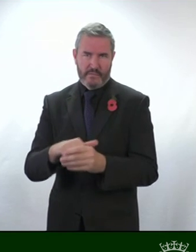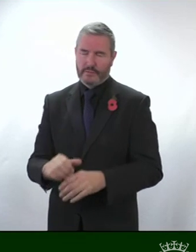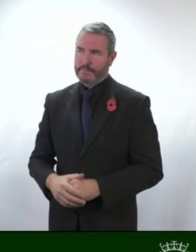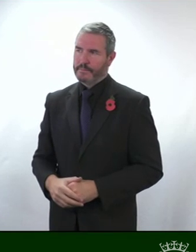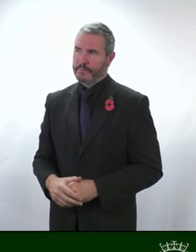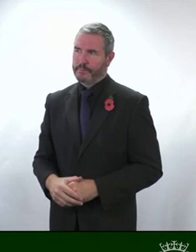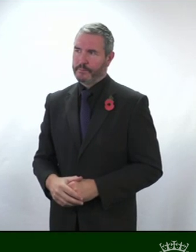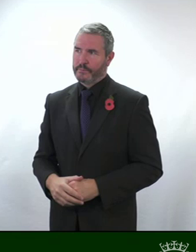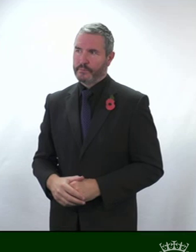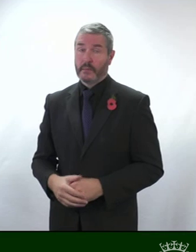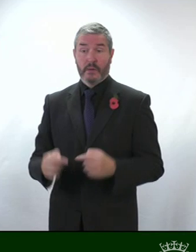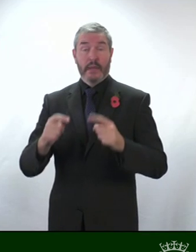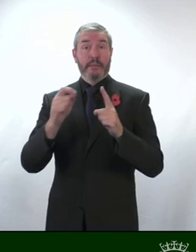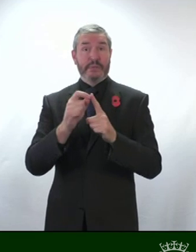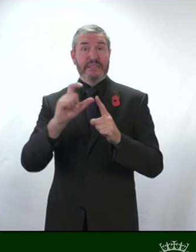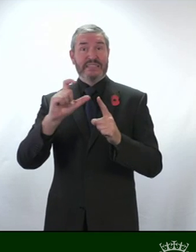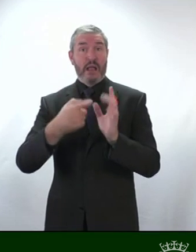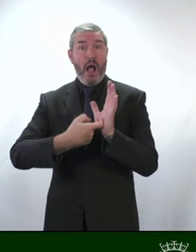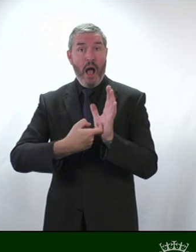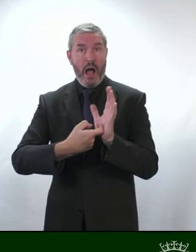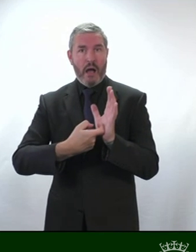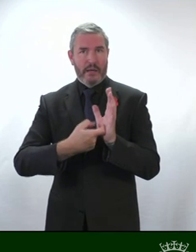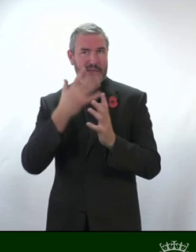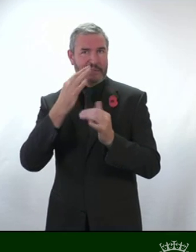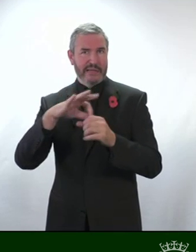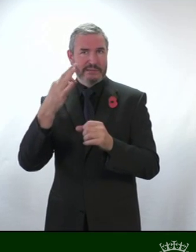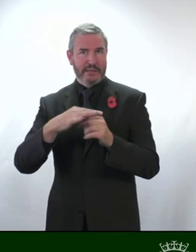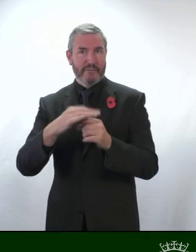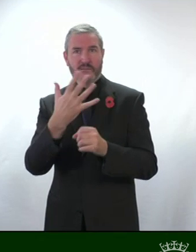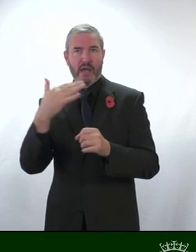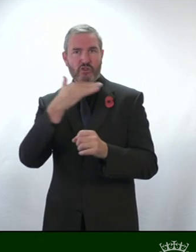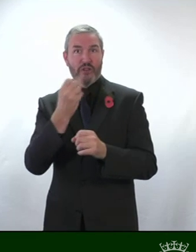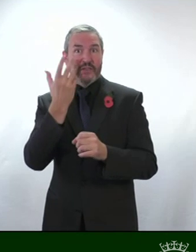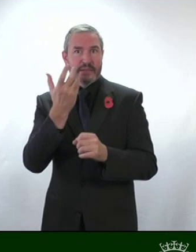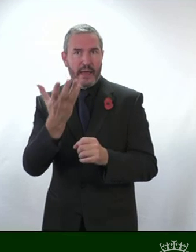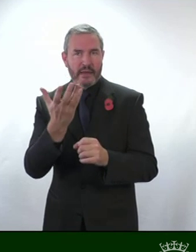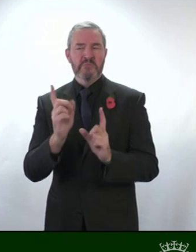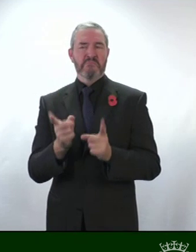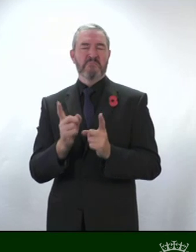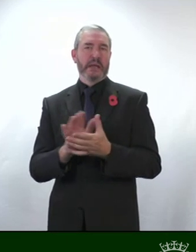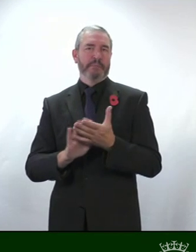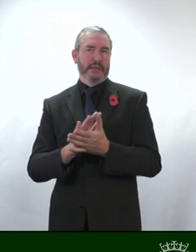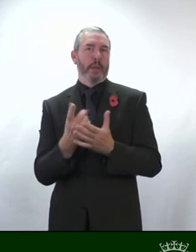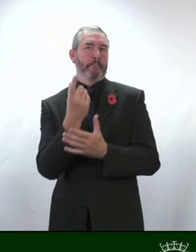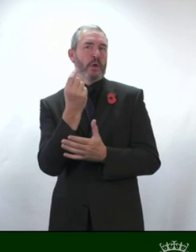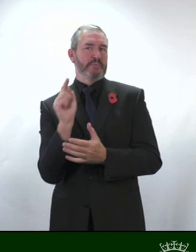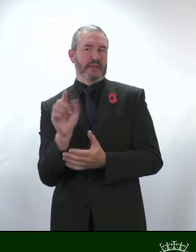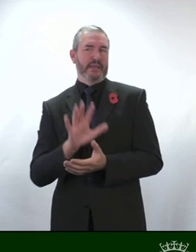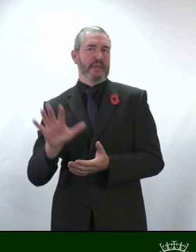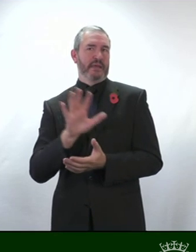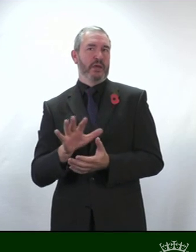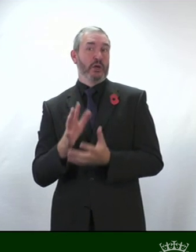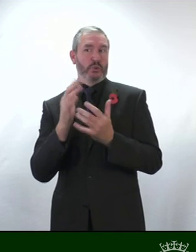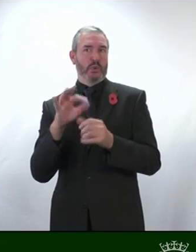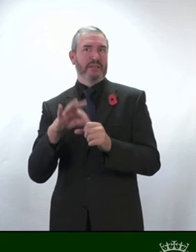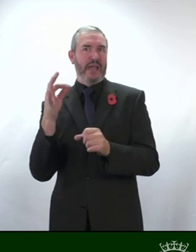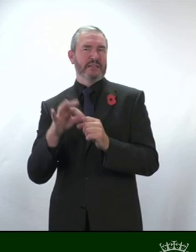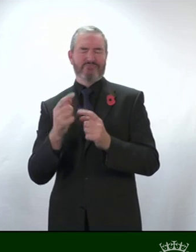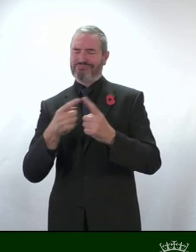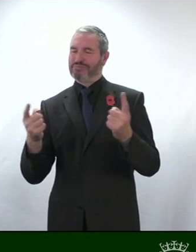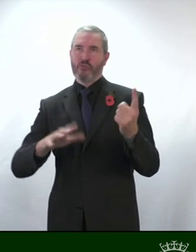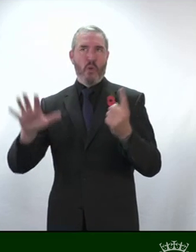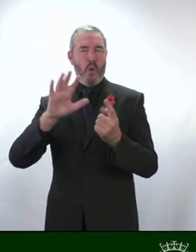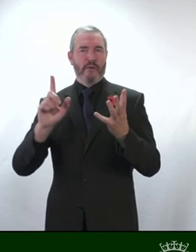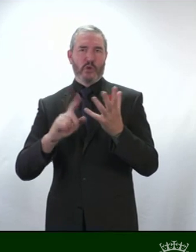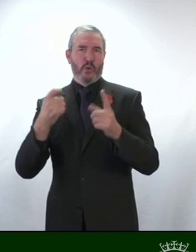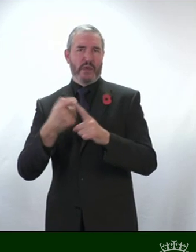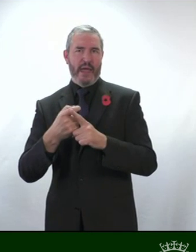One of the benefits of getting polymerase chain reaction testing up to 500,000 a day is that we have new possibilities for testing of all kinds across the country.